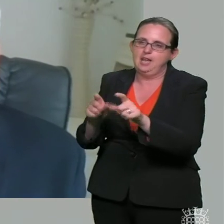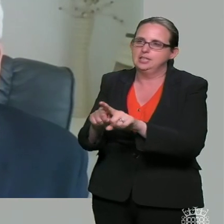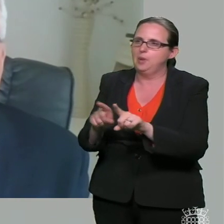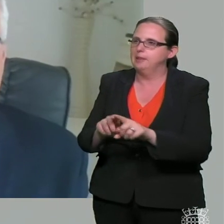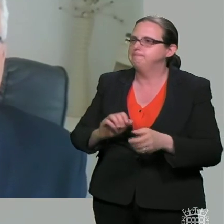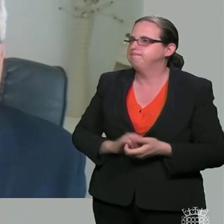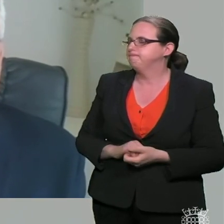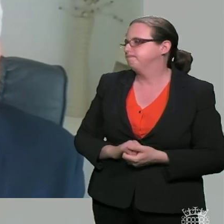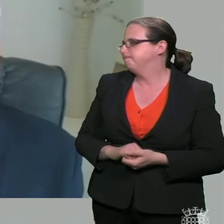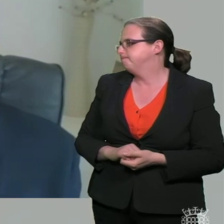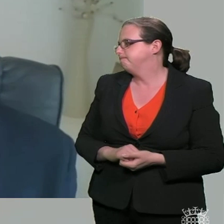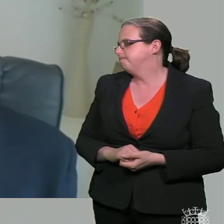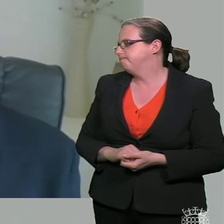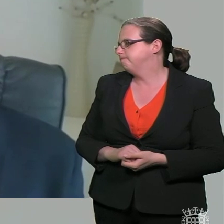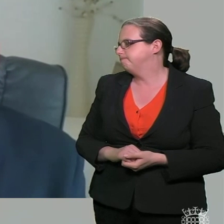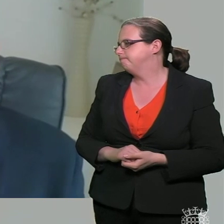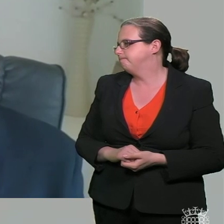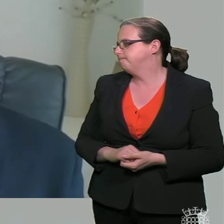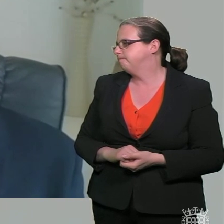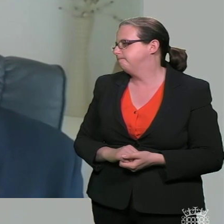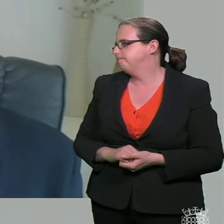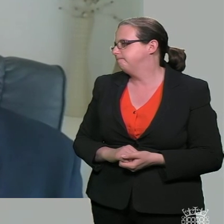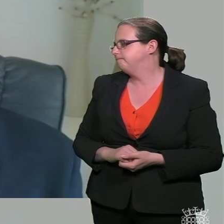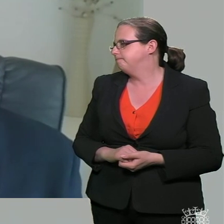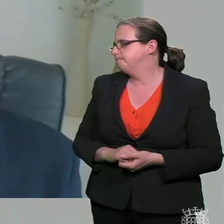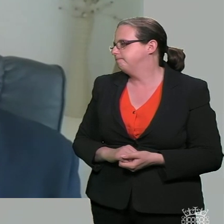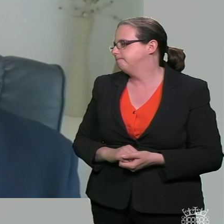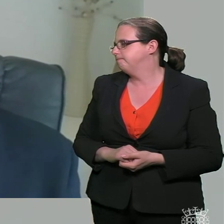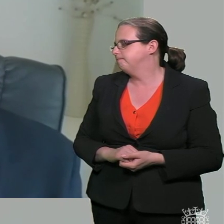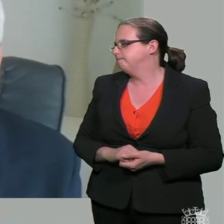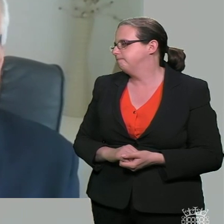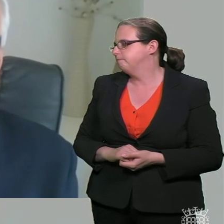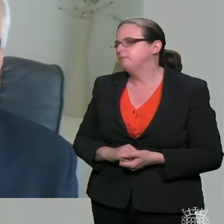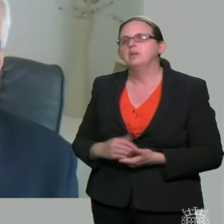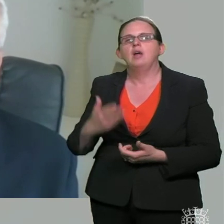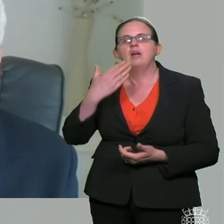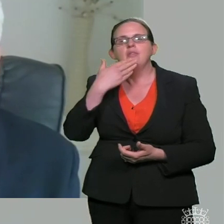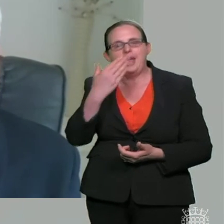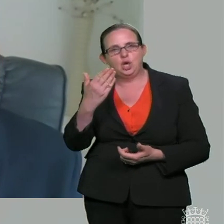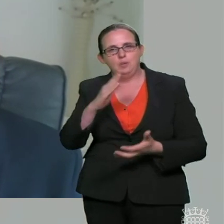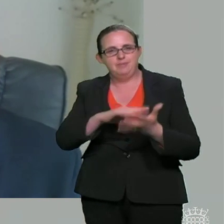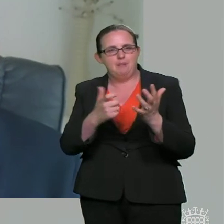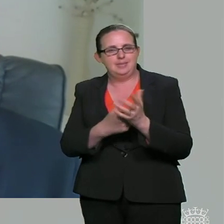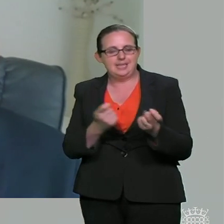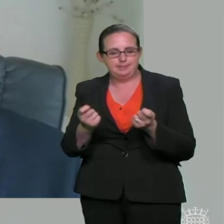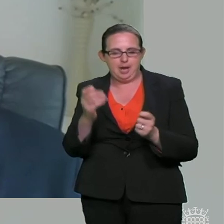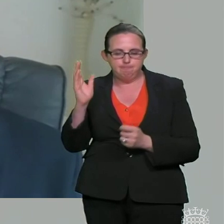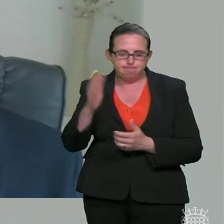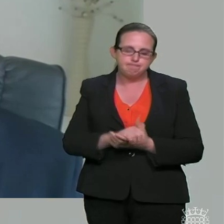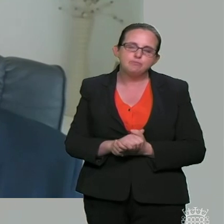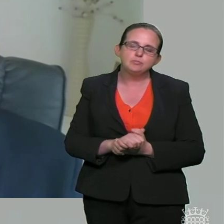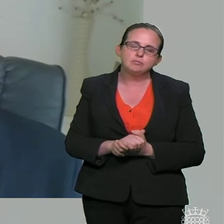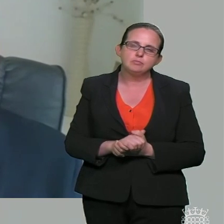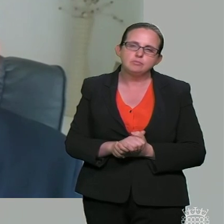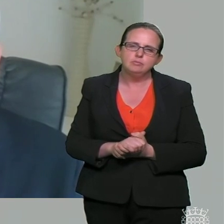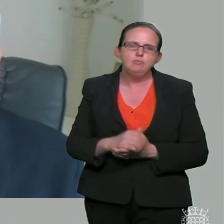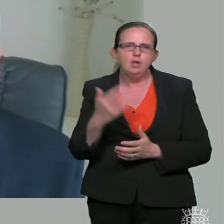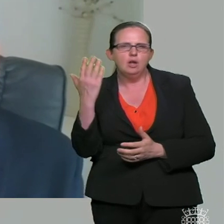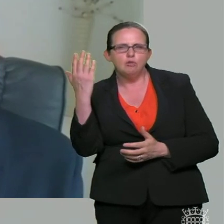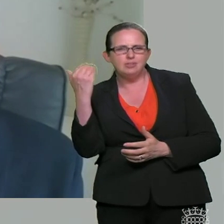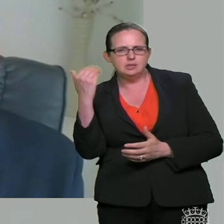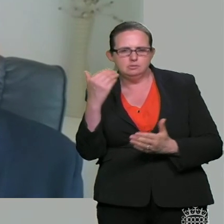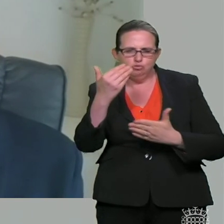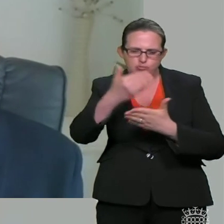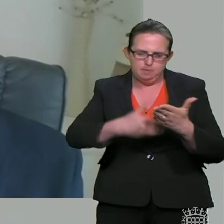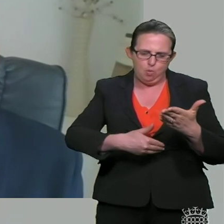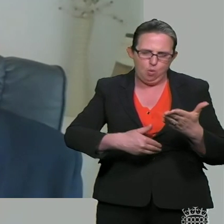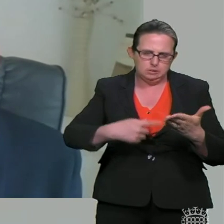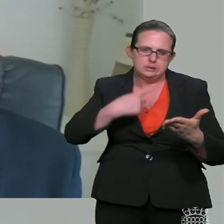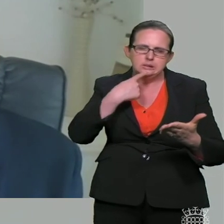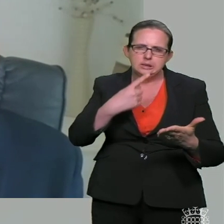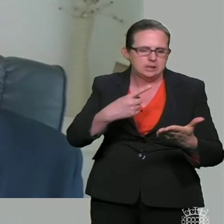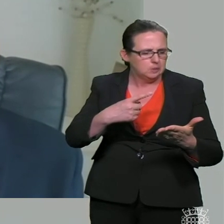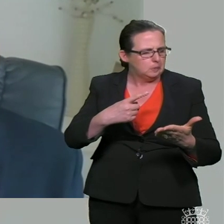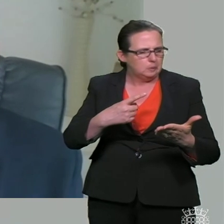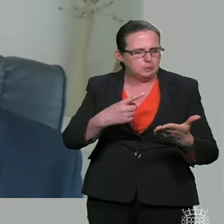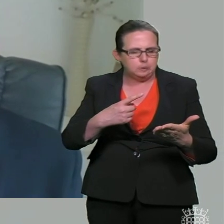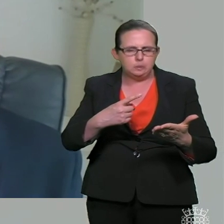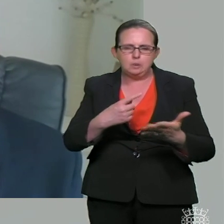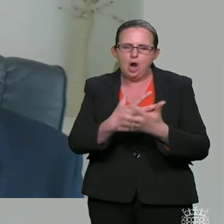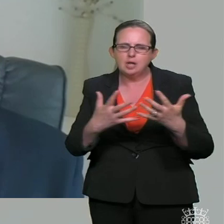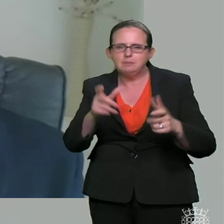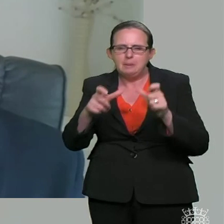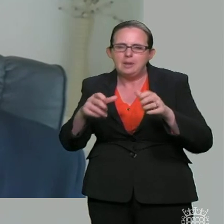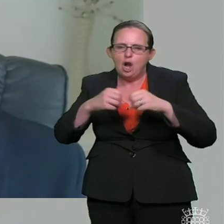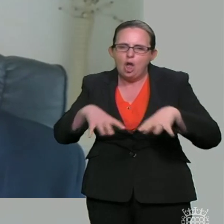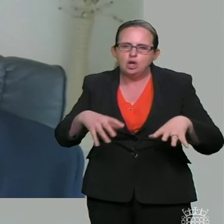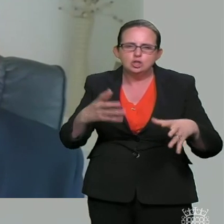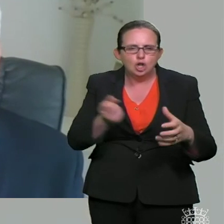As eloquently highlighted by my right honourable and learned Friend the Leader of the Opposition, recent reports have revealed that during the pandemic the loss in learning has been absolutely catastrophic.